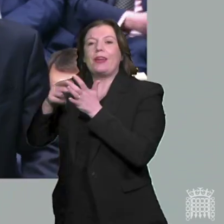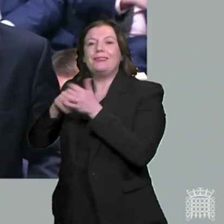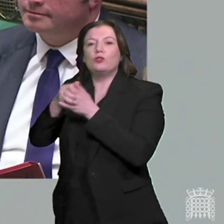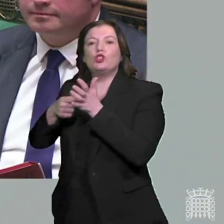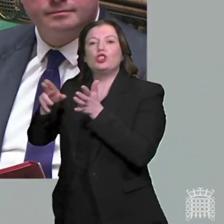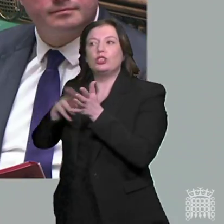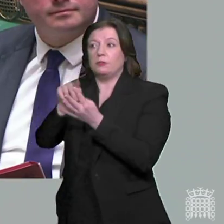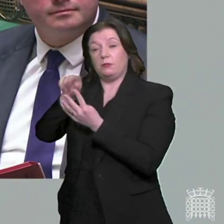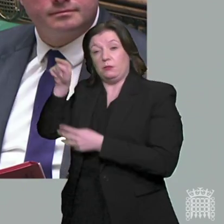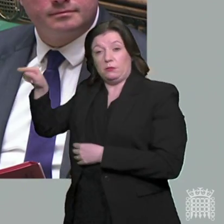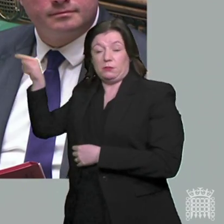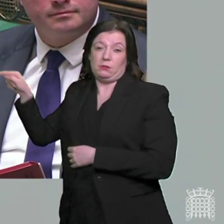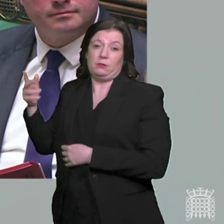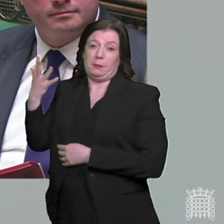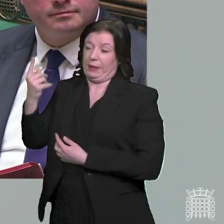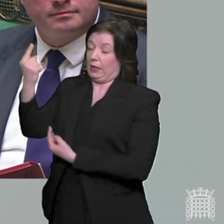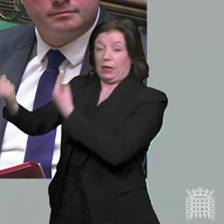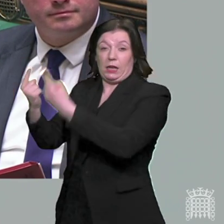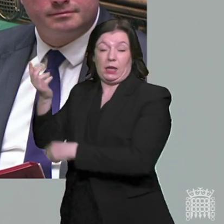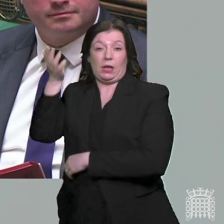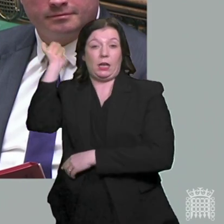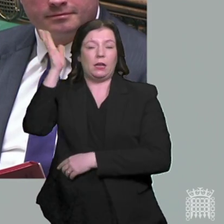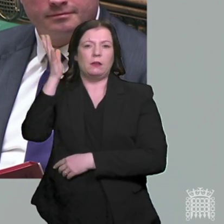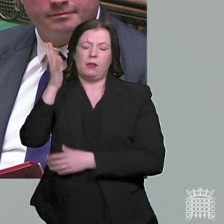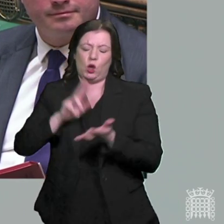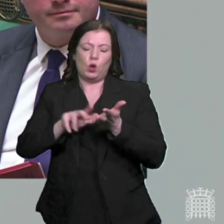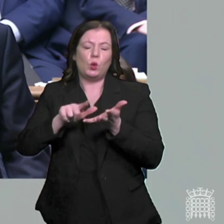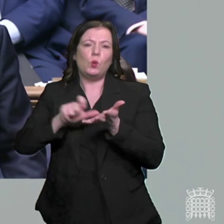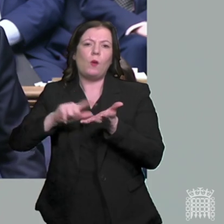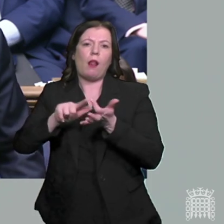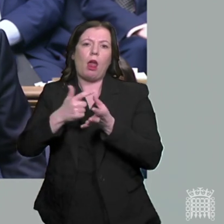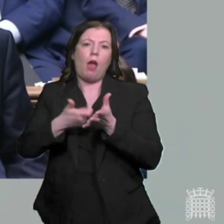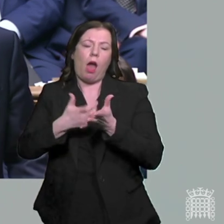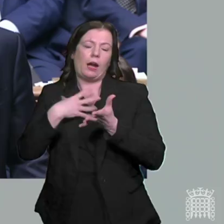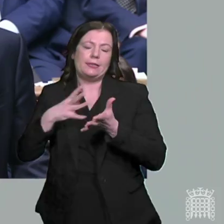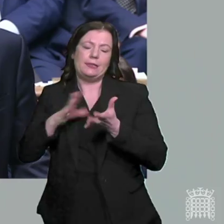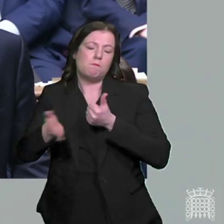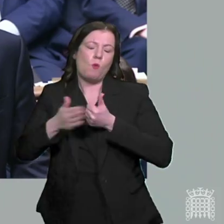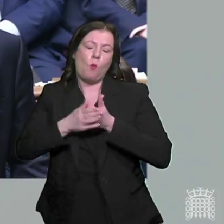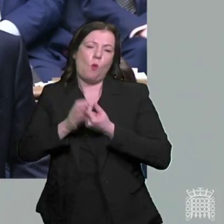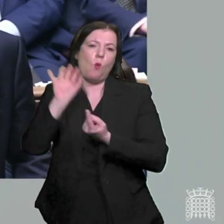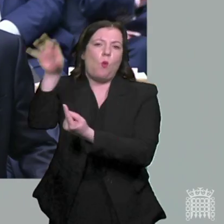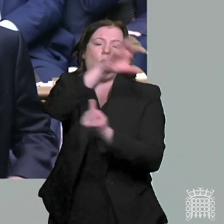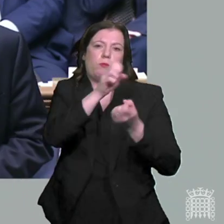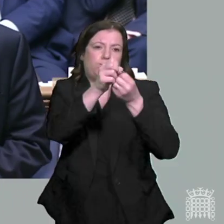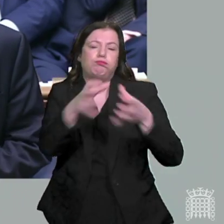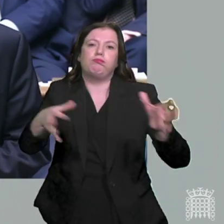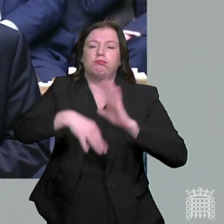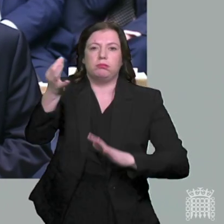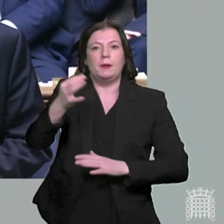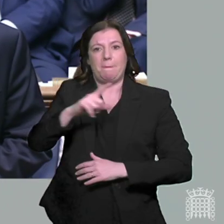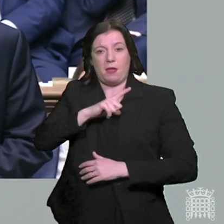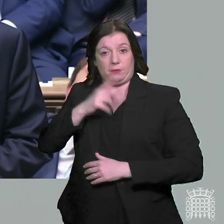They rightly say that increasing nuclear capacity is vital to meet our net zero obligations.